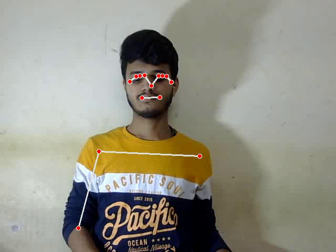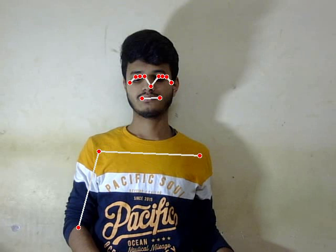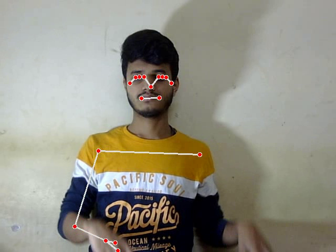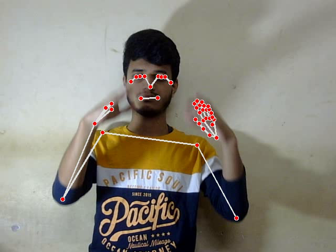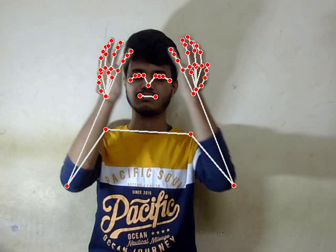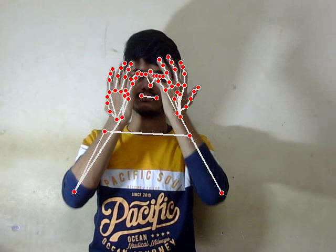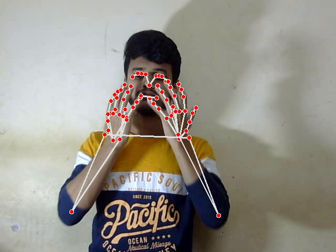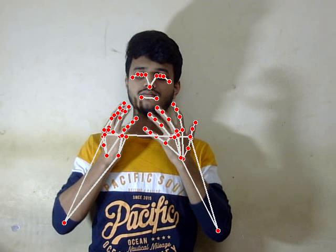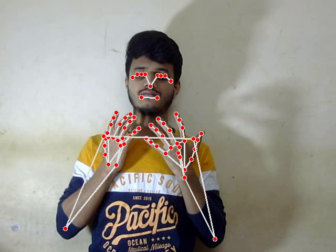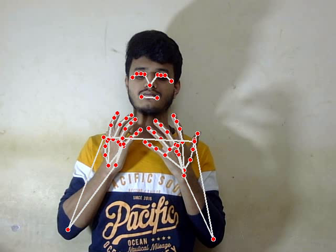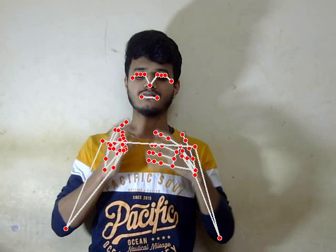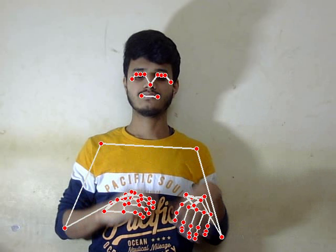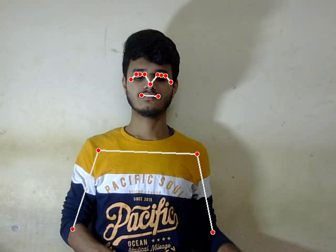sad